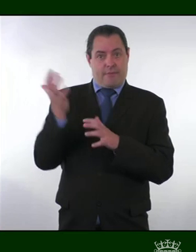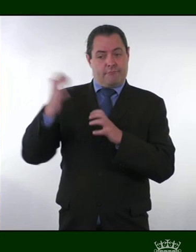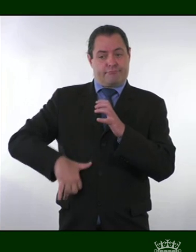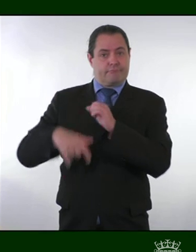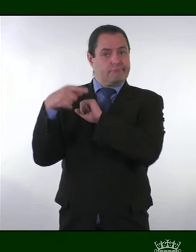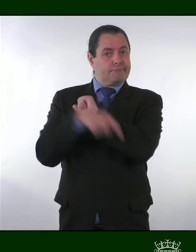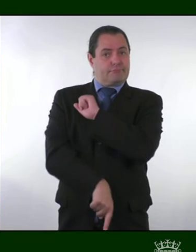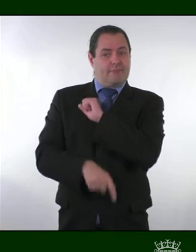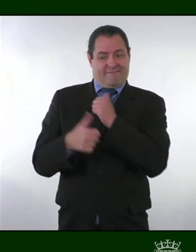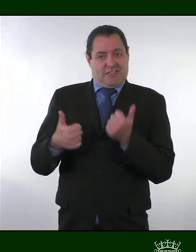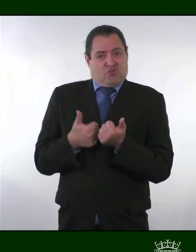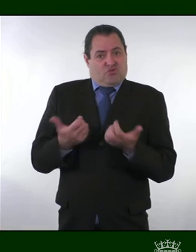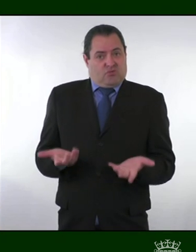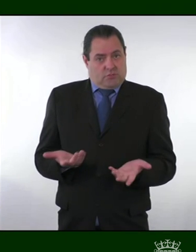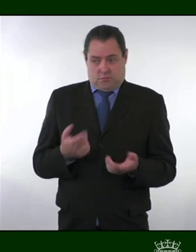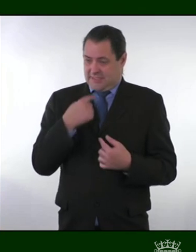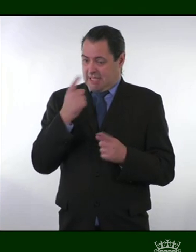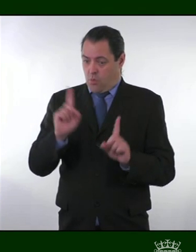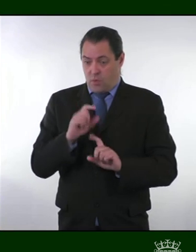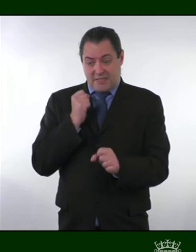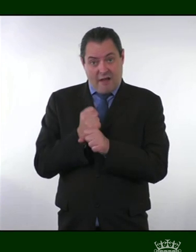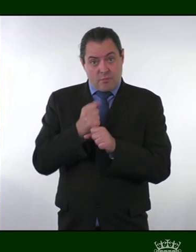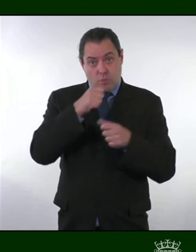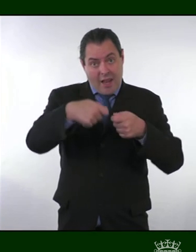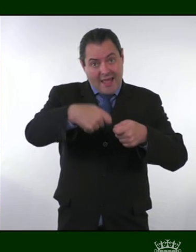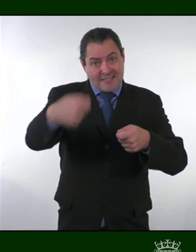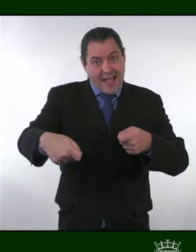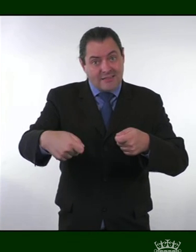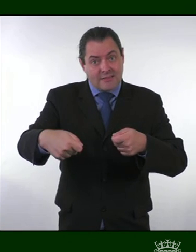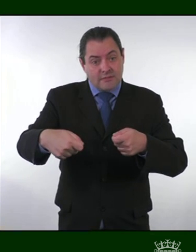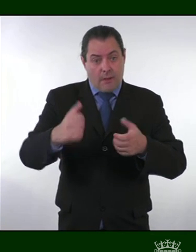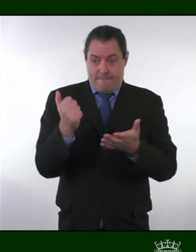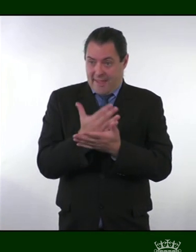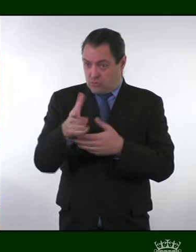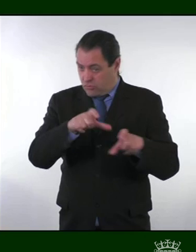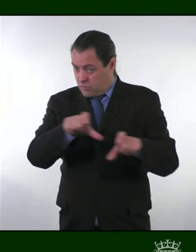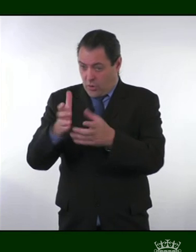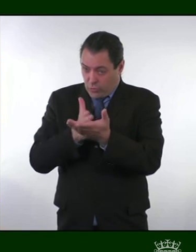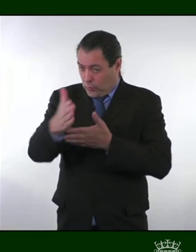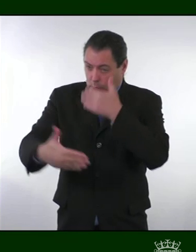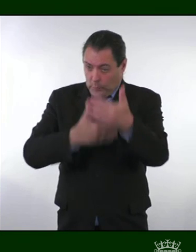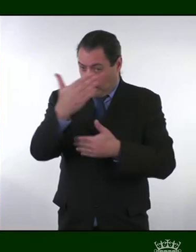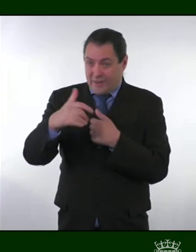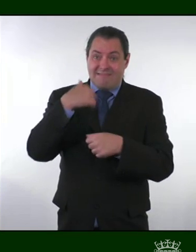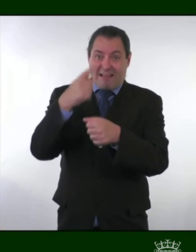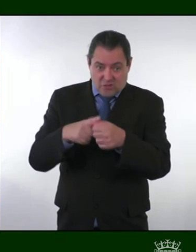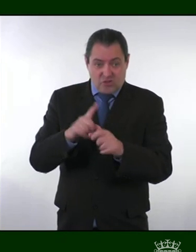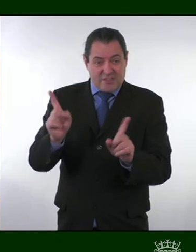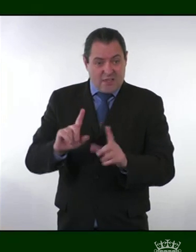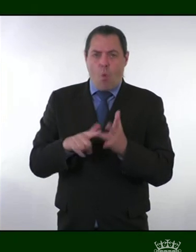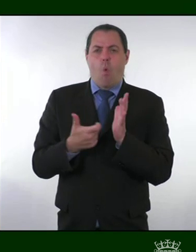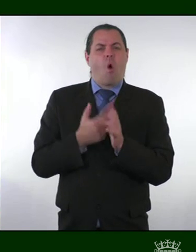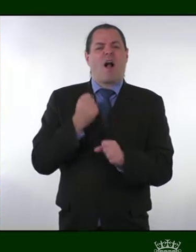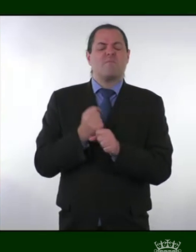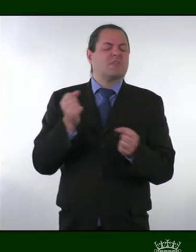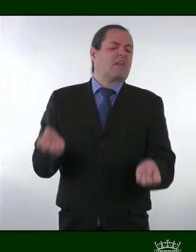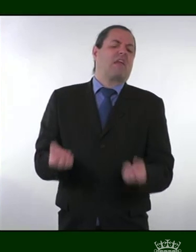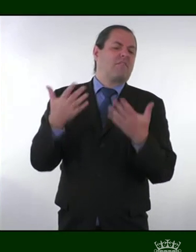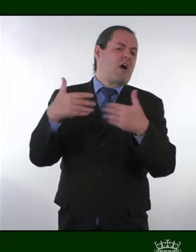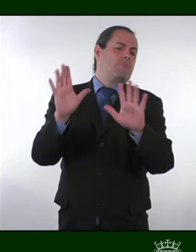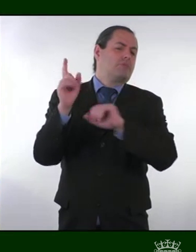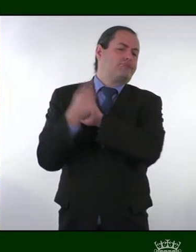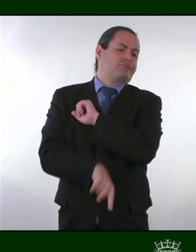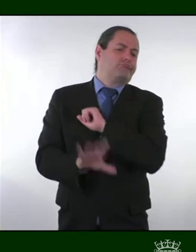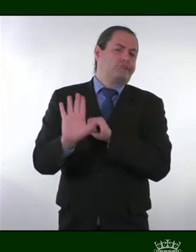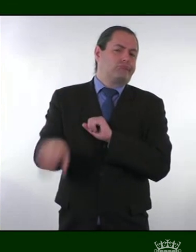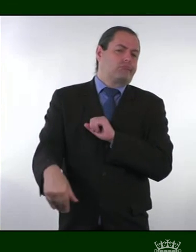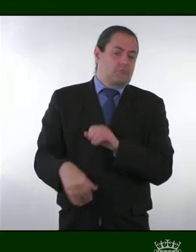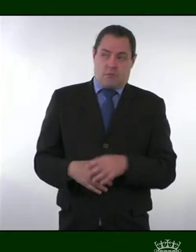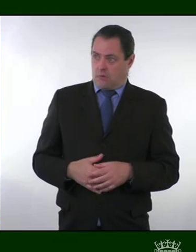What should I tell them—that the Government will extend the scheme to ensure that the industry can get back on its feet, or have the Government completely given up on them?